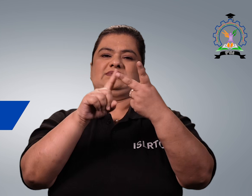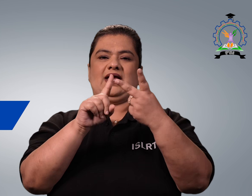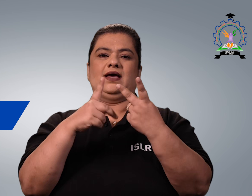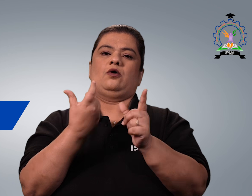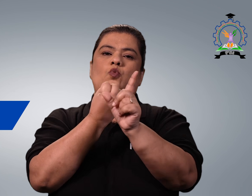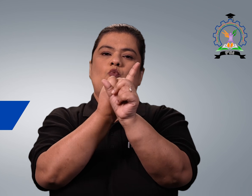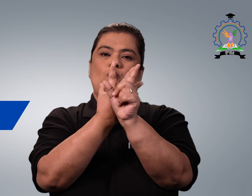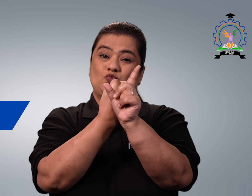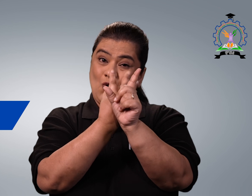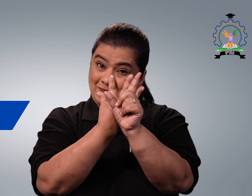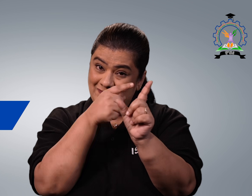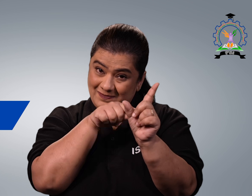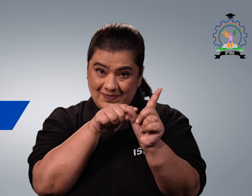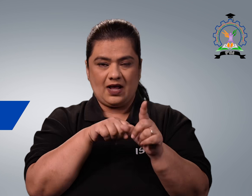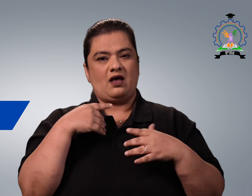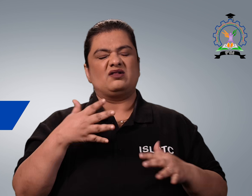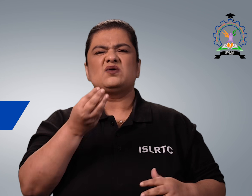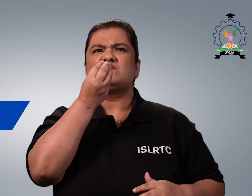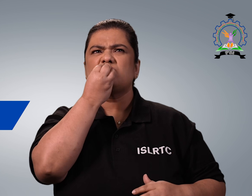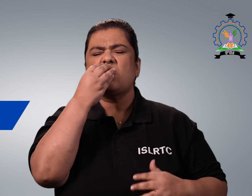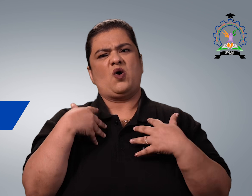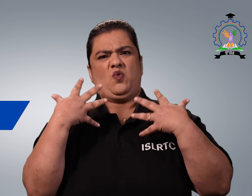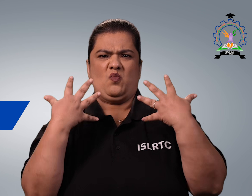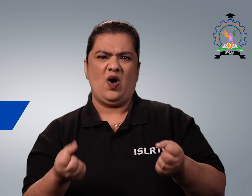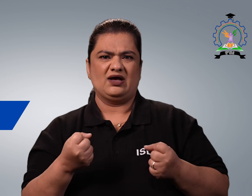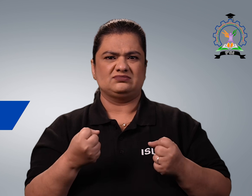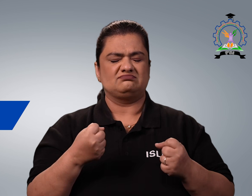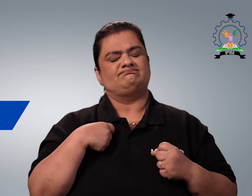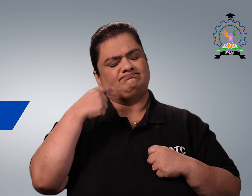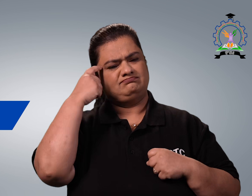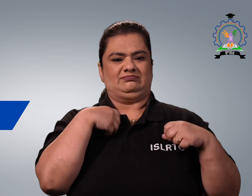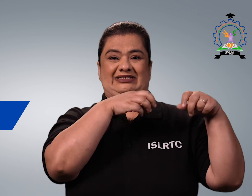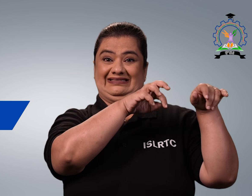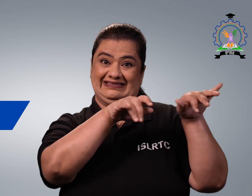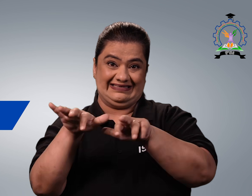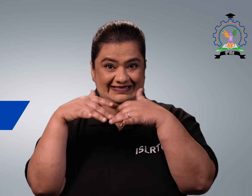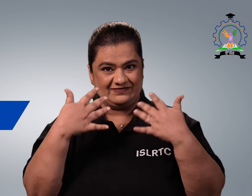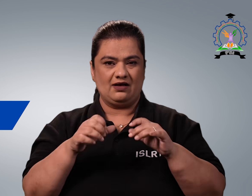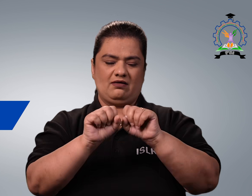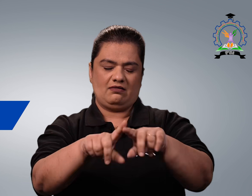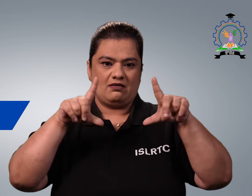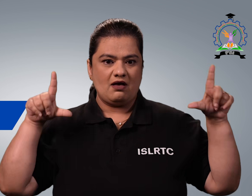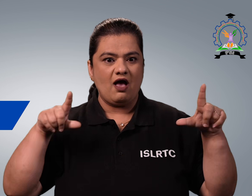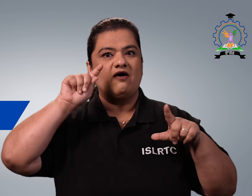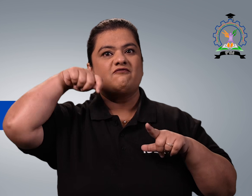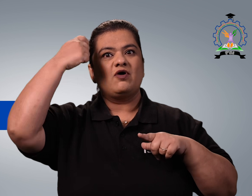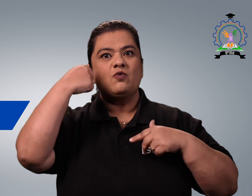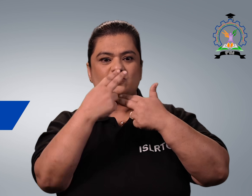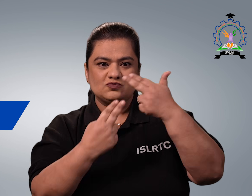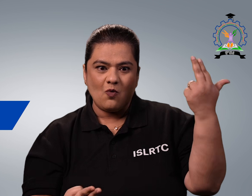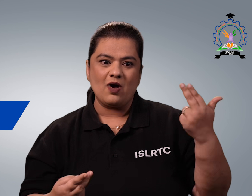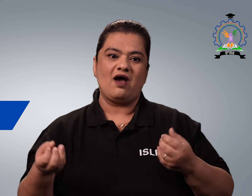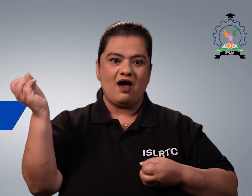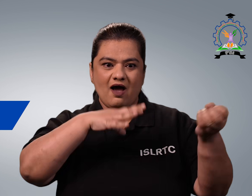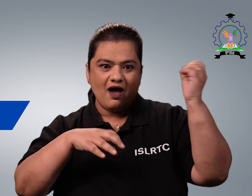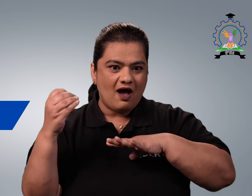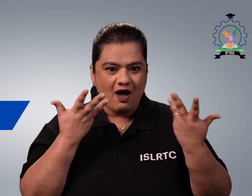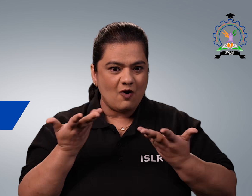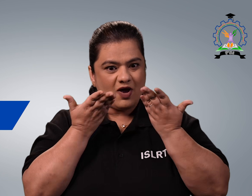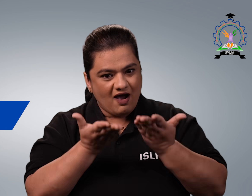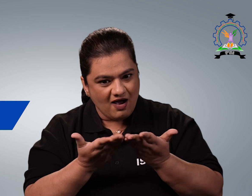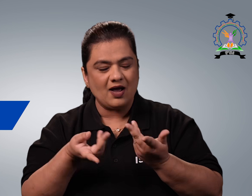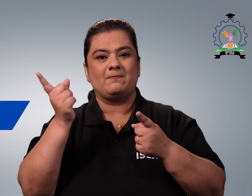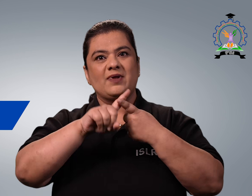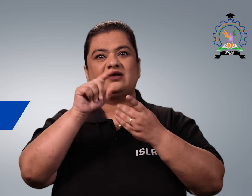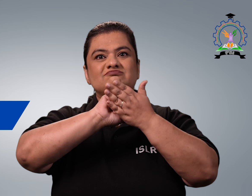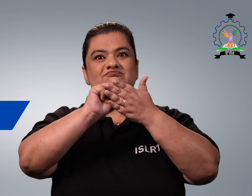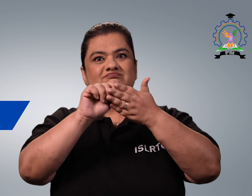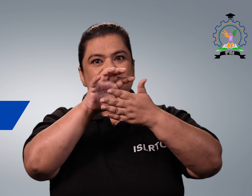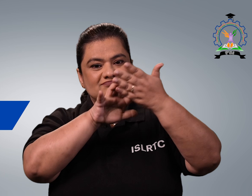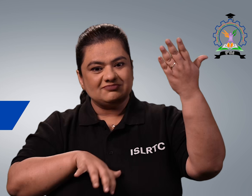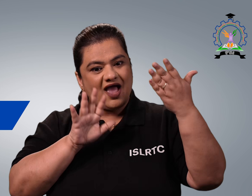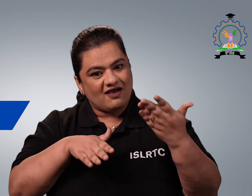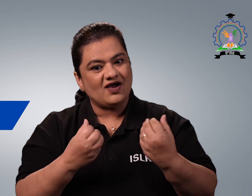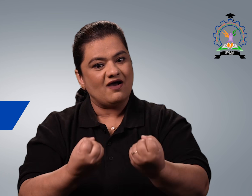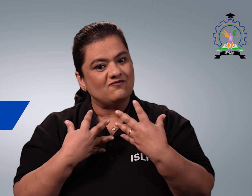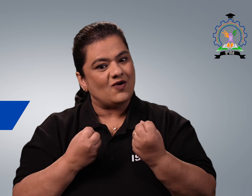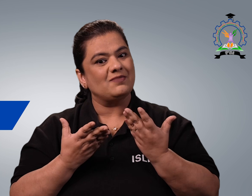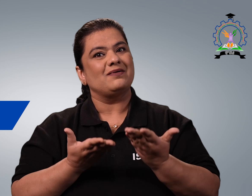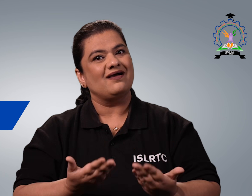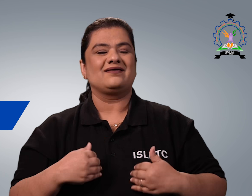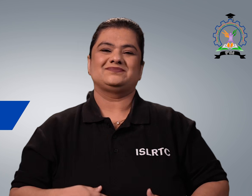If you search for a specific recipe on a search engine, you'll get a link to a YouTube video of the recipe, as well as the written version.